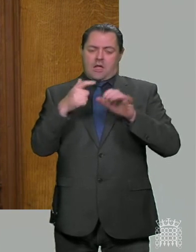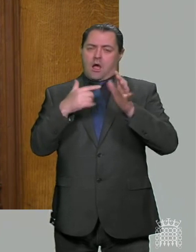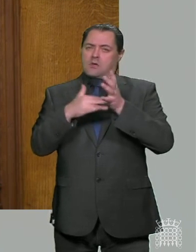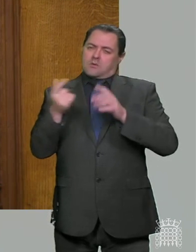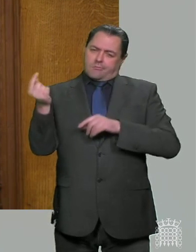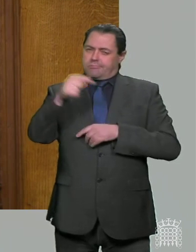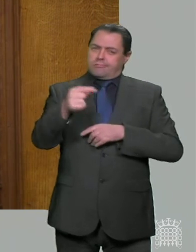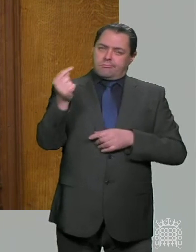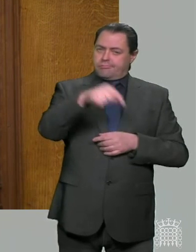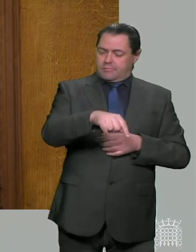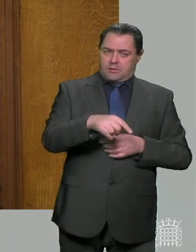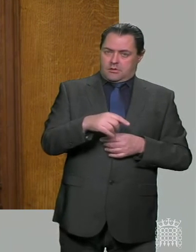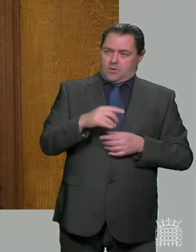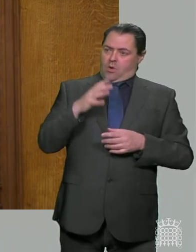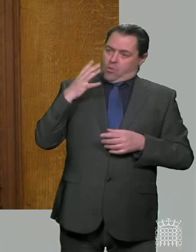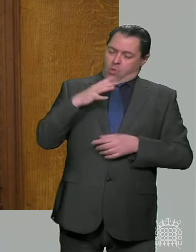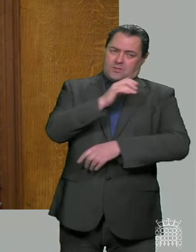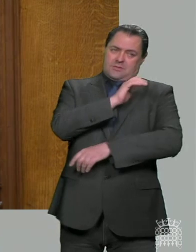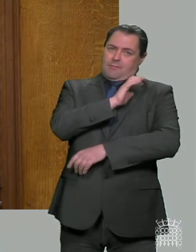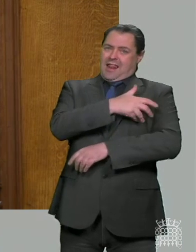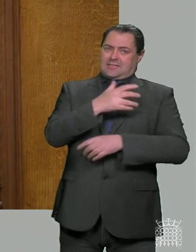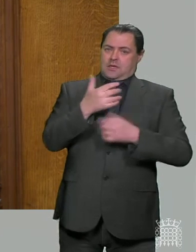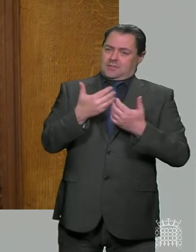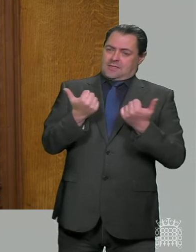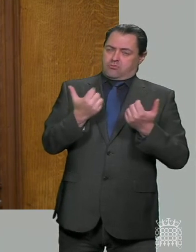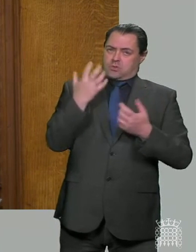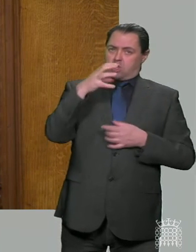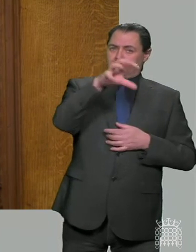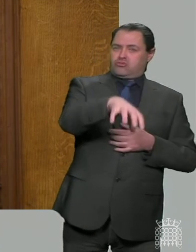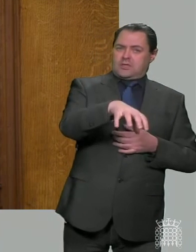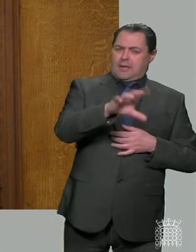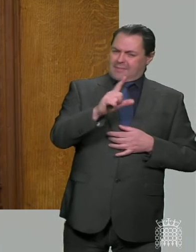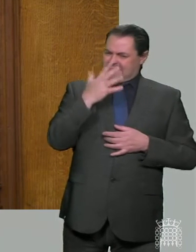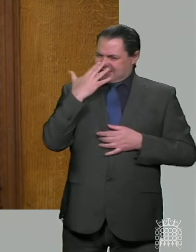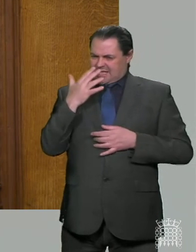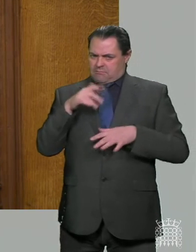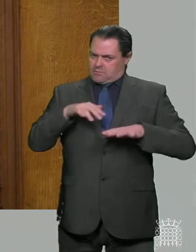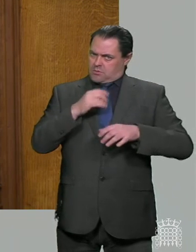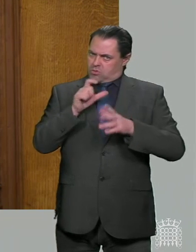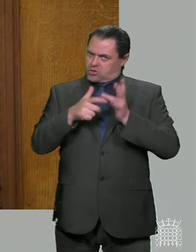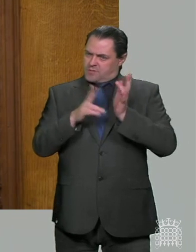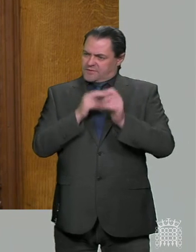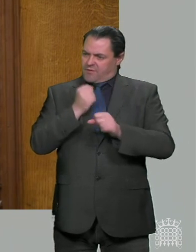The call for Palestinian freedom has never been louder, but this Conservative Government are complicit in its denial.